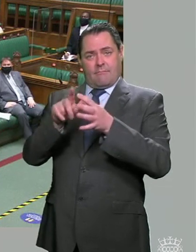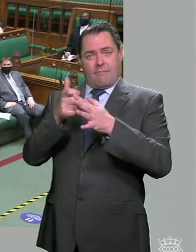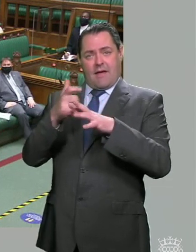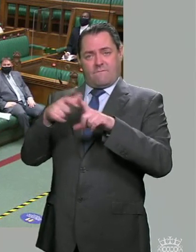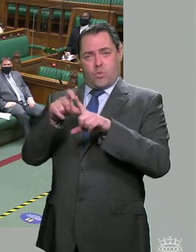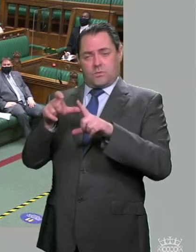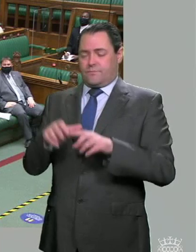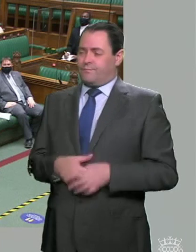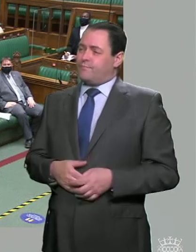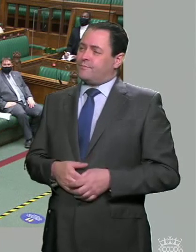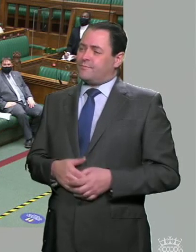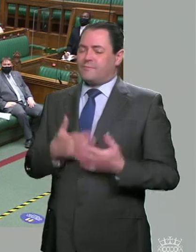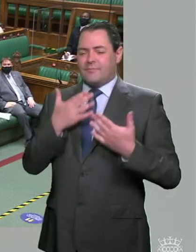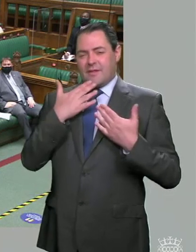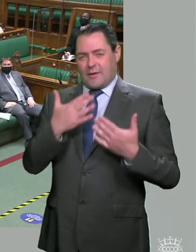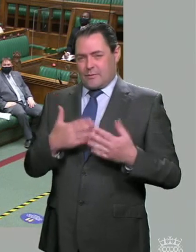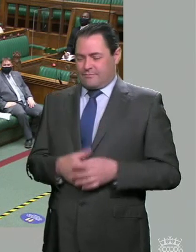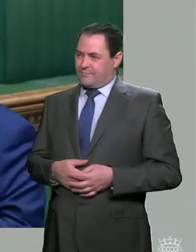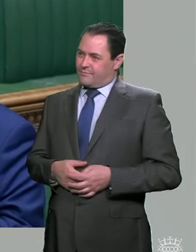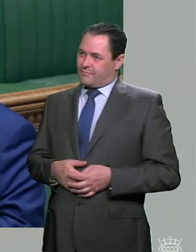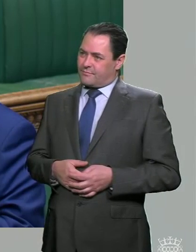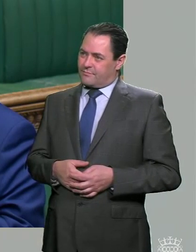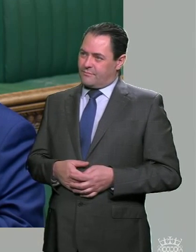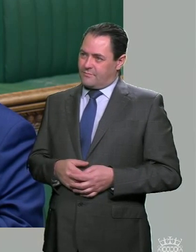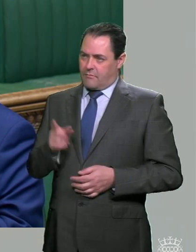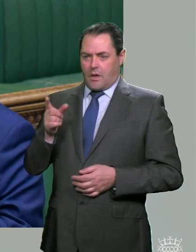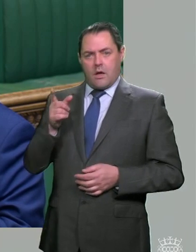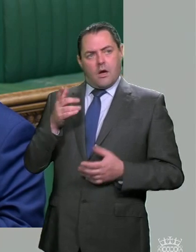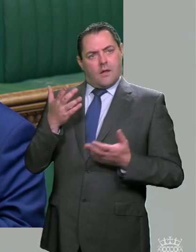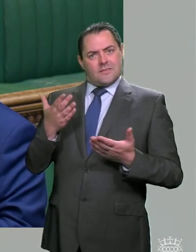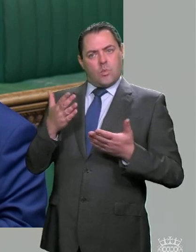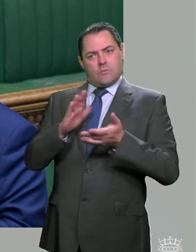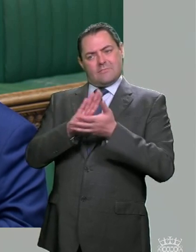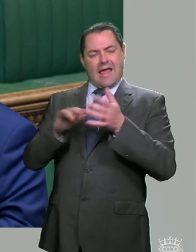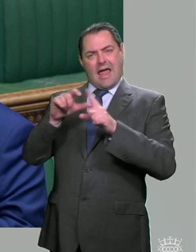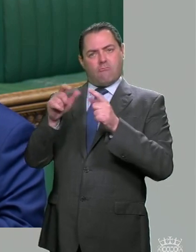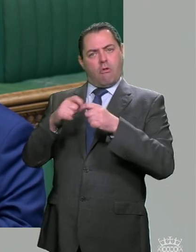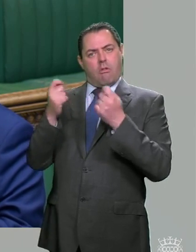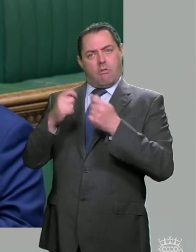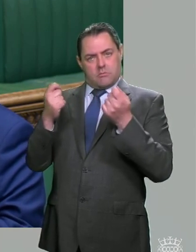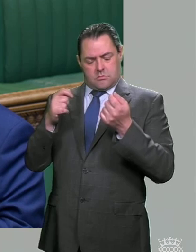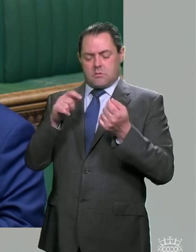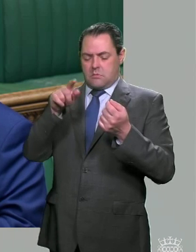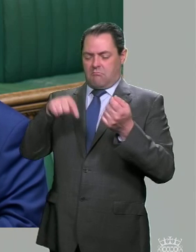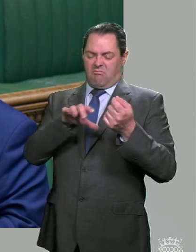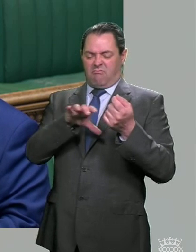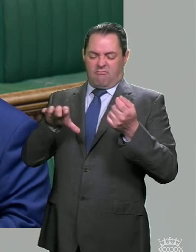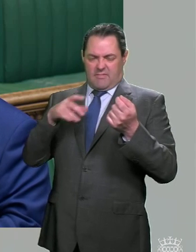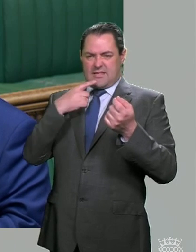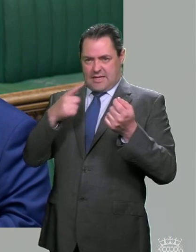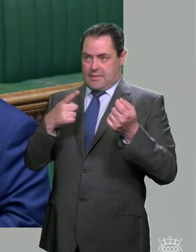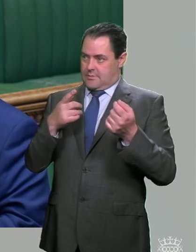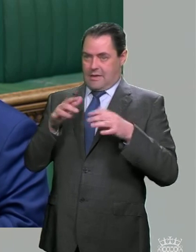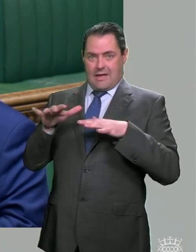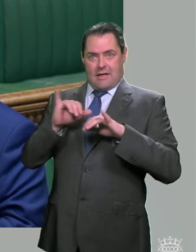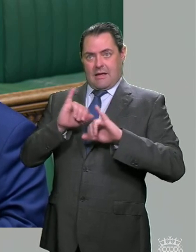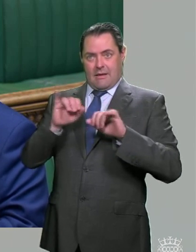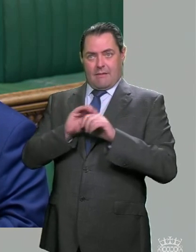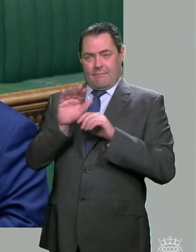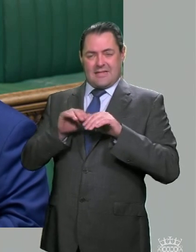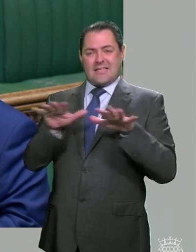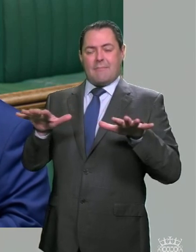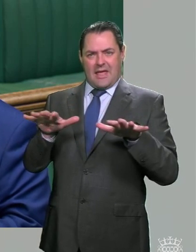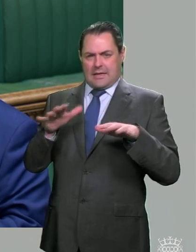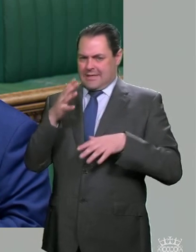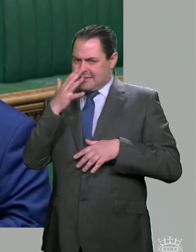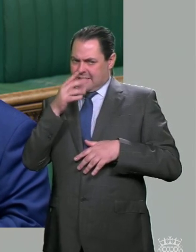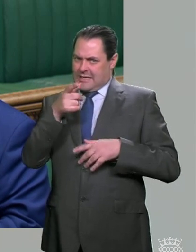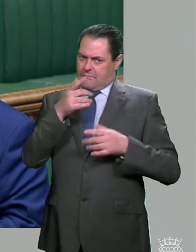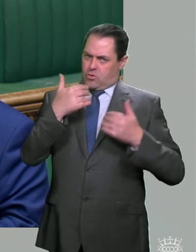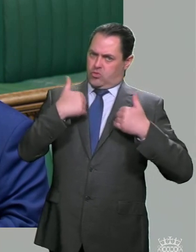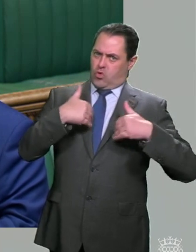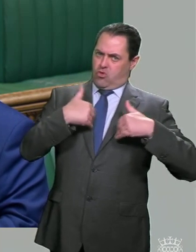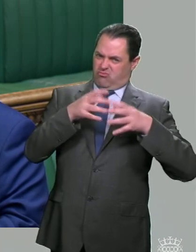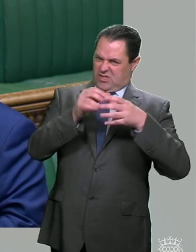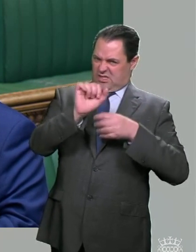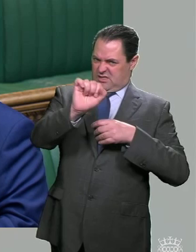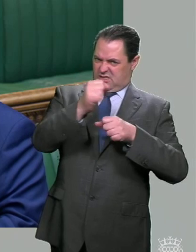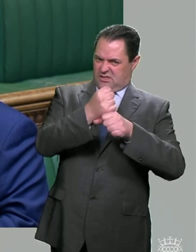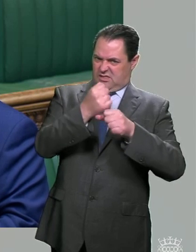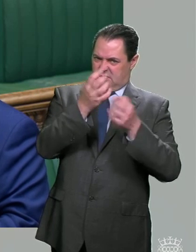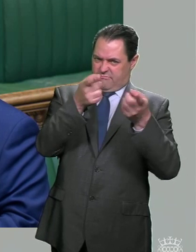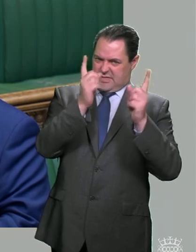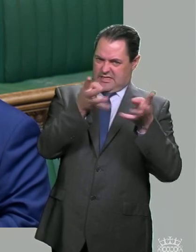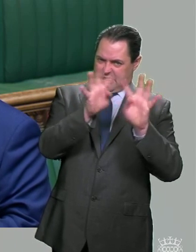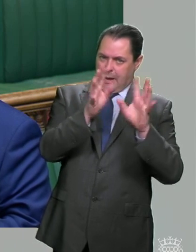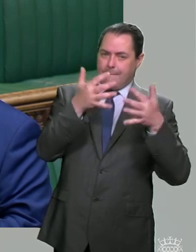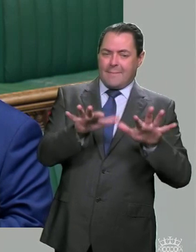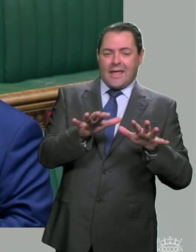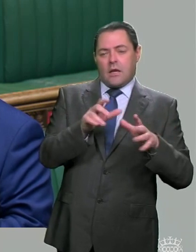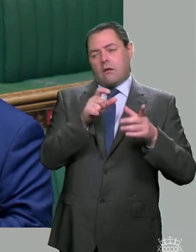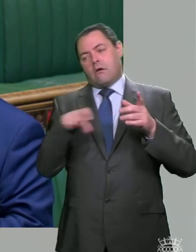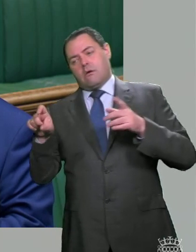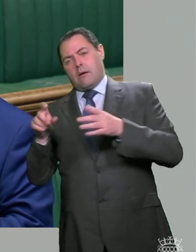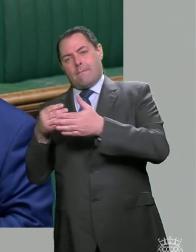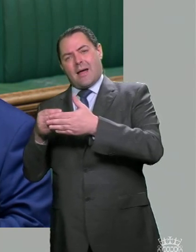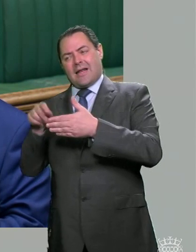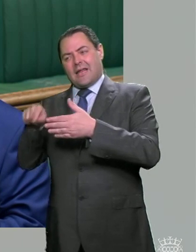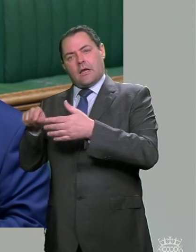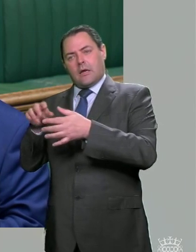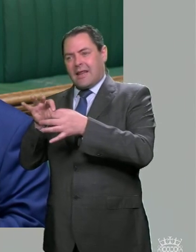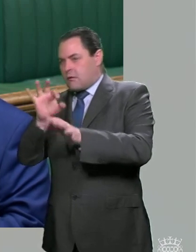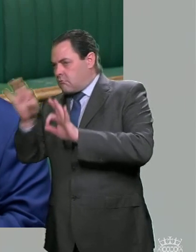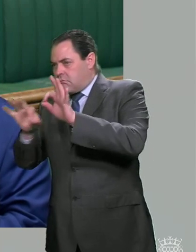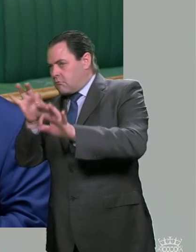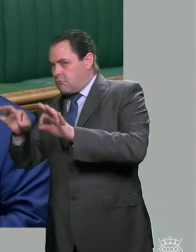This morning, The Herald newspaper revealed that, in the middle of a pandemic, Tory Ministers secretly directed funds from an emergency covid contract to carry out polling on the Union.